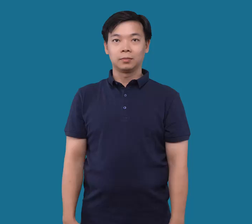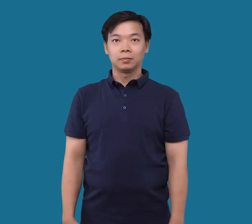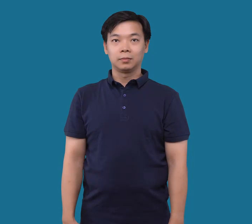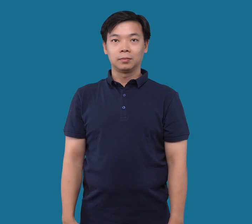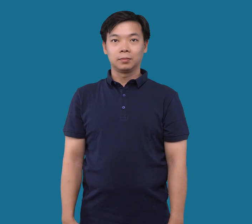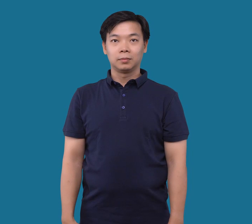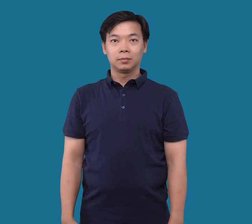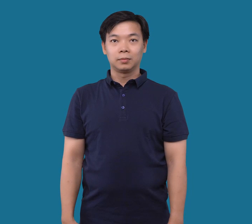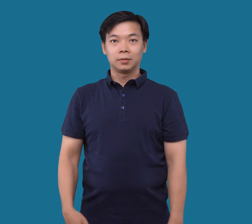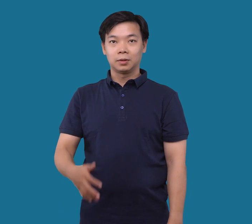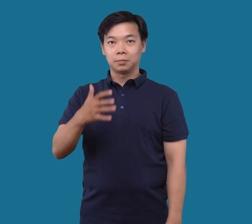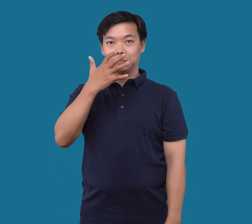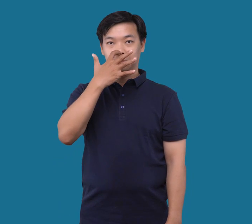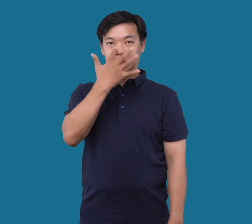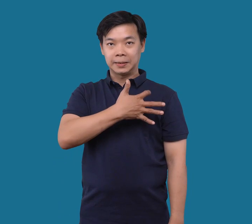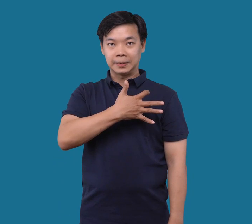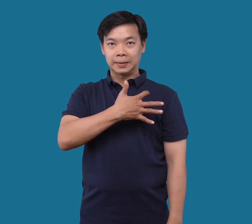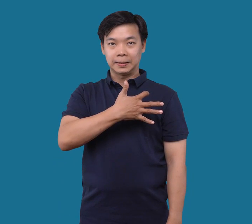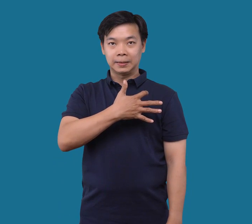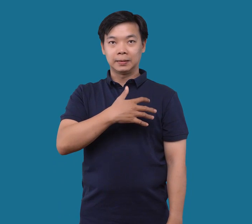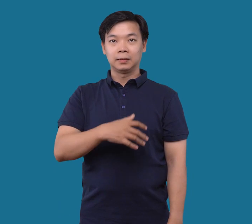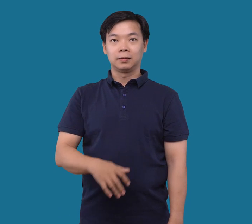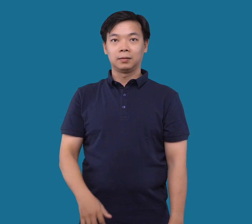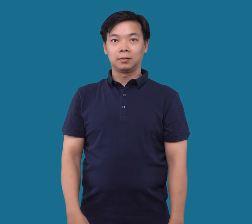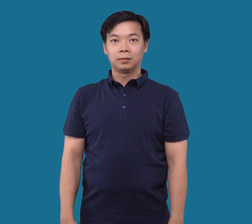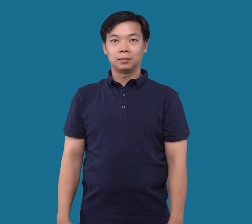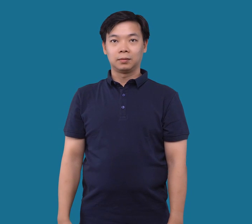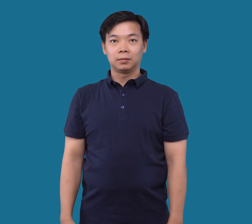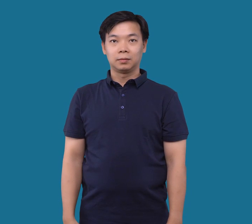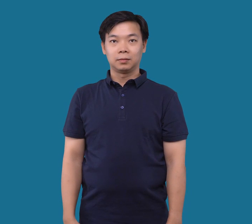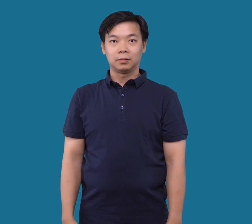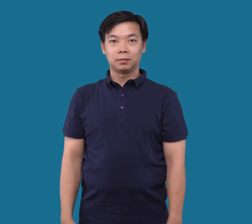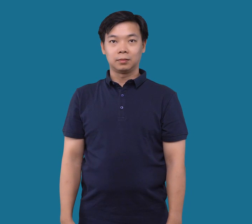Bra-xin (nước Bra-xin)